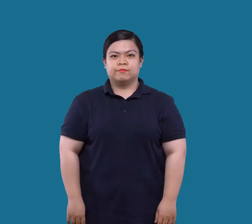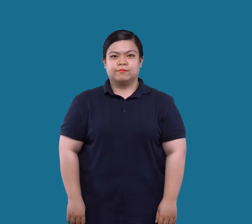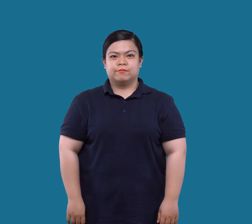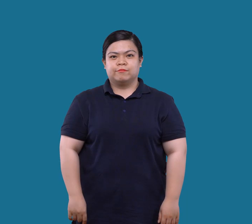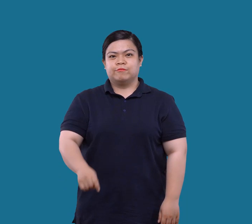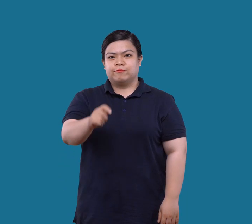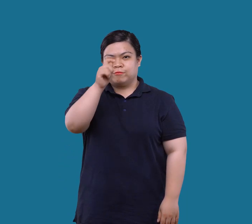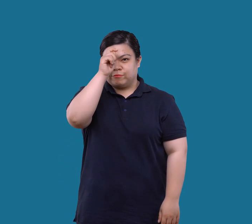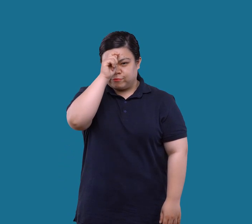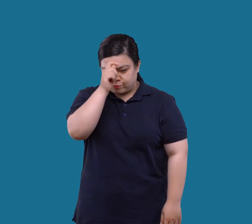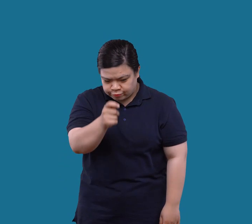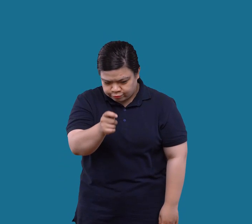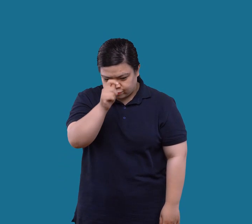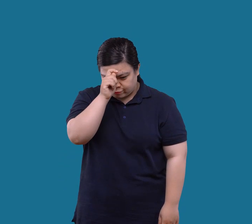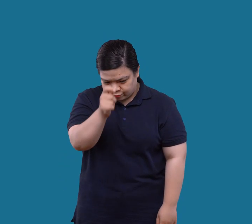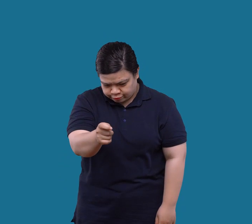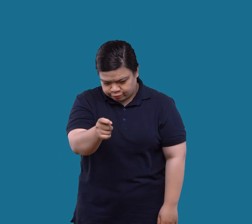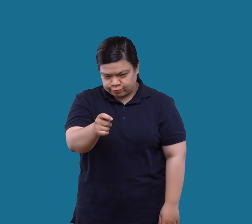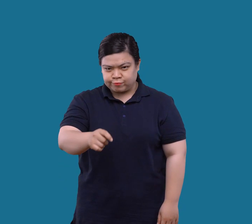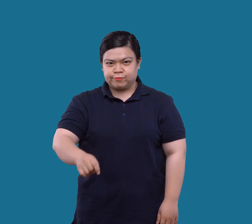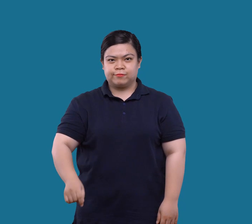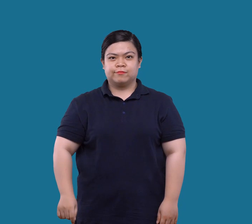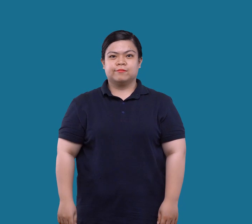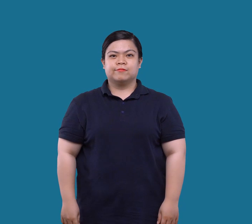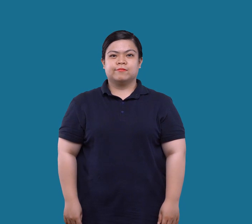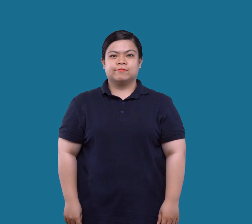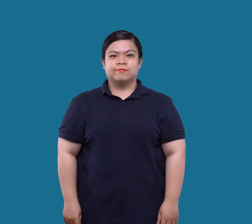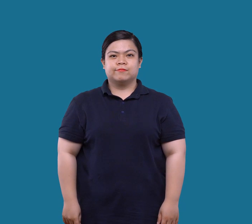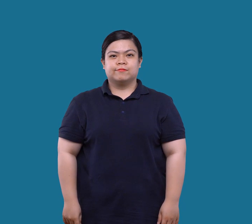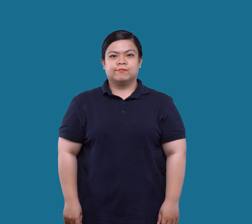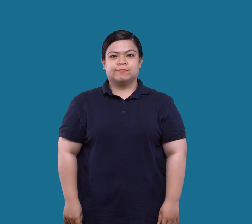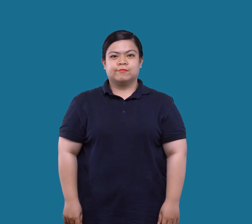tôn trọng